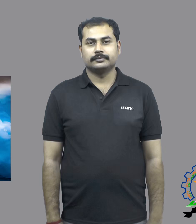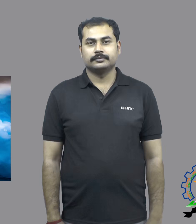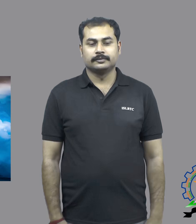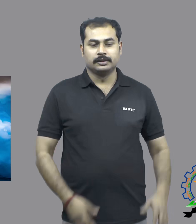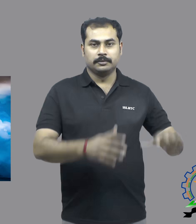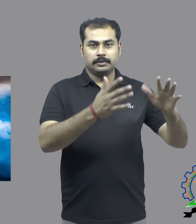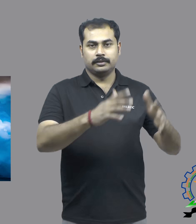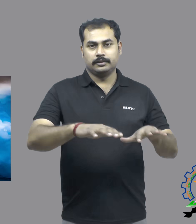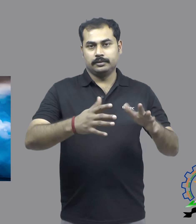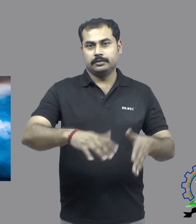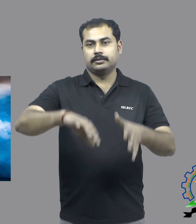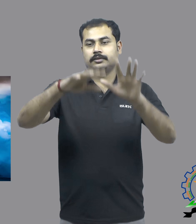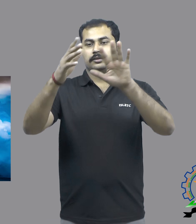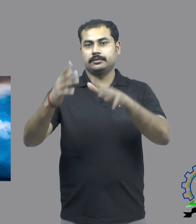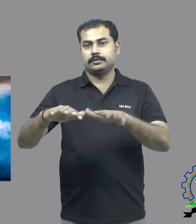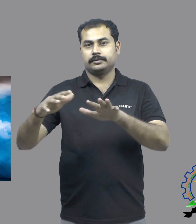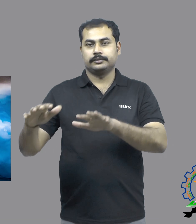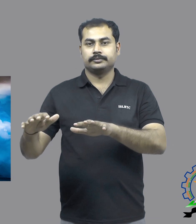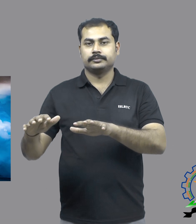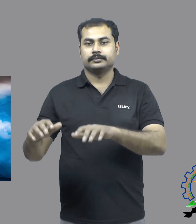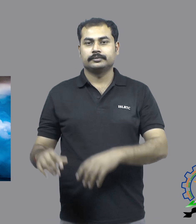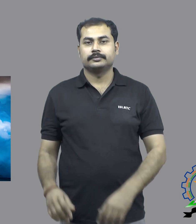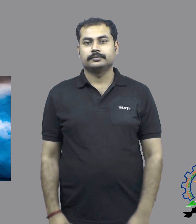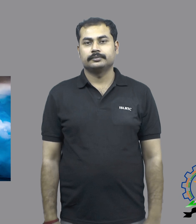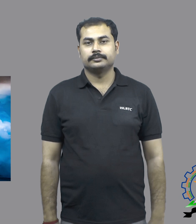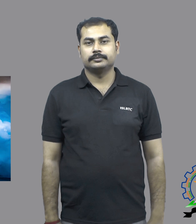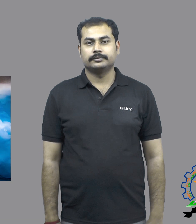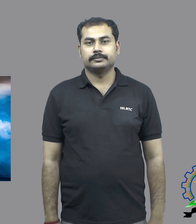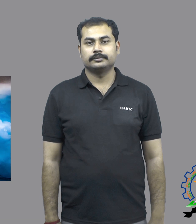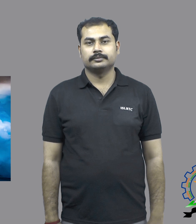Wave